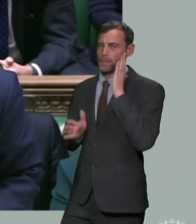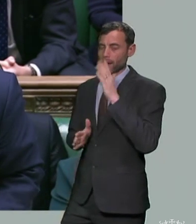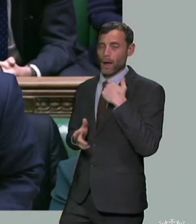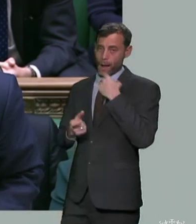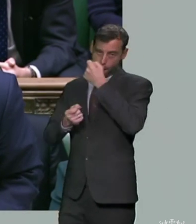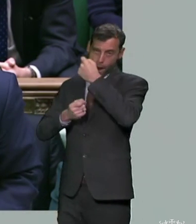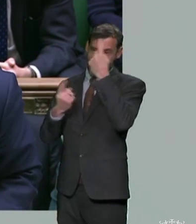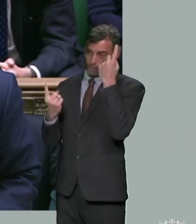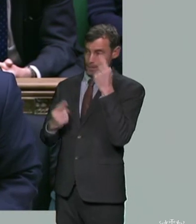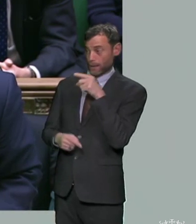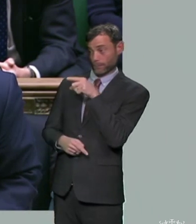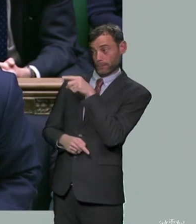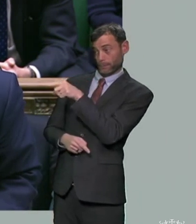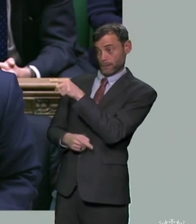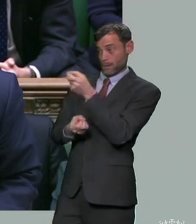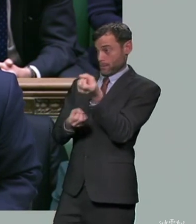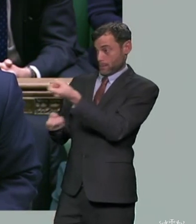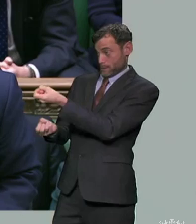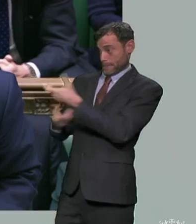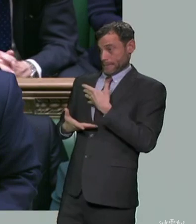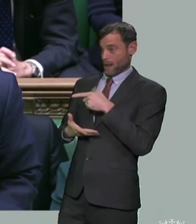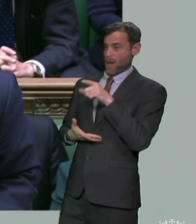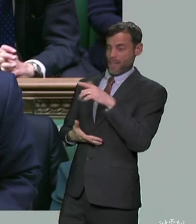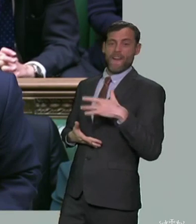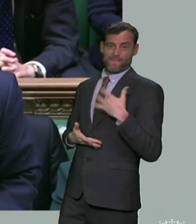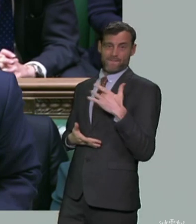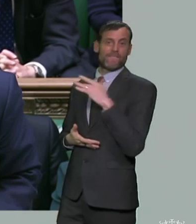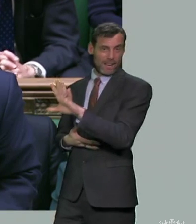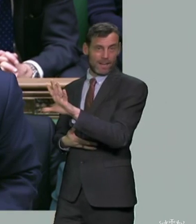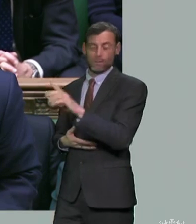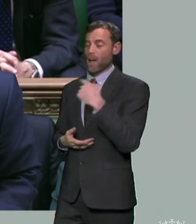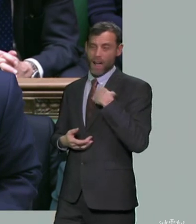Gentleman has relayed to me, as I said last week.